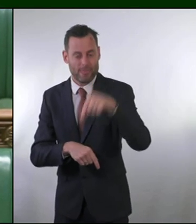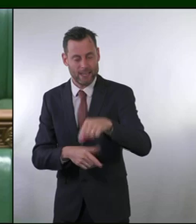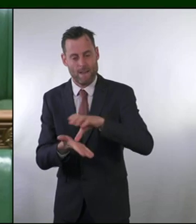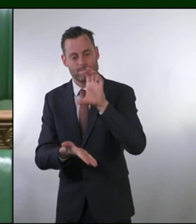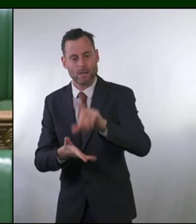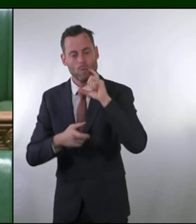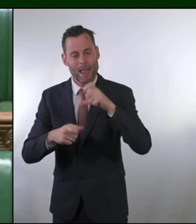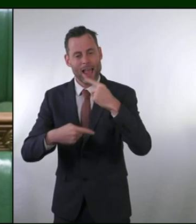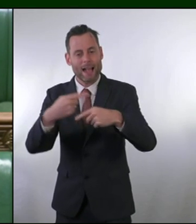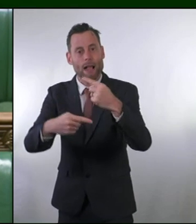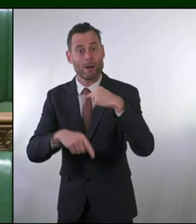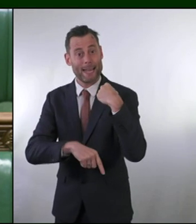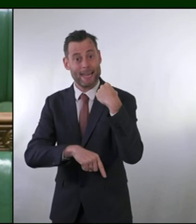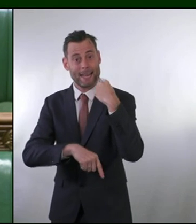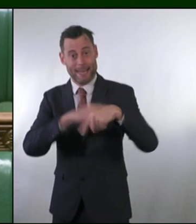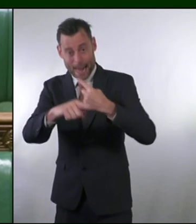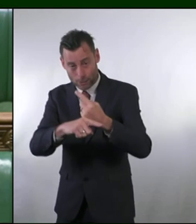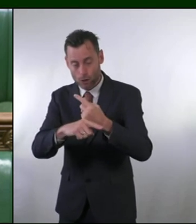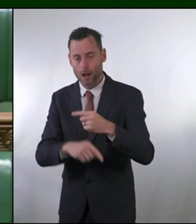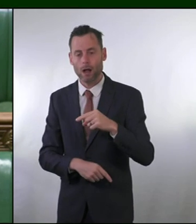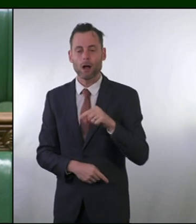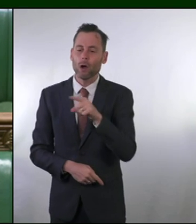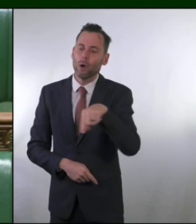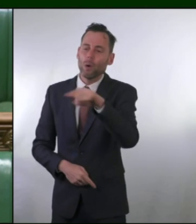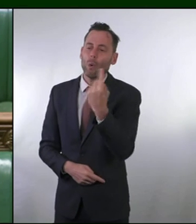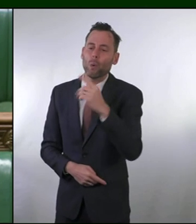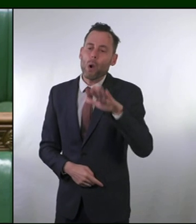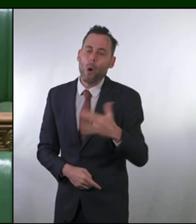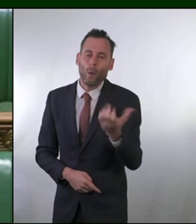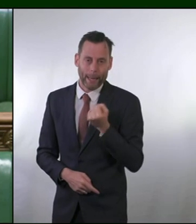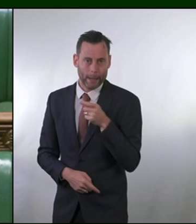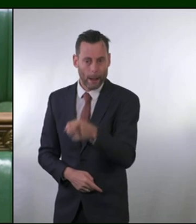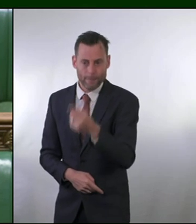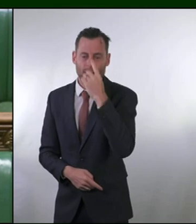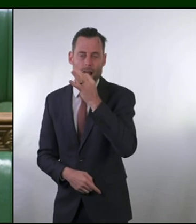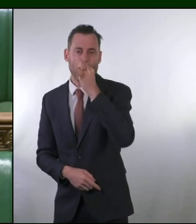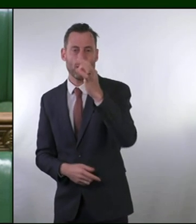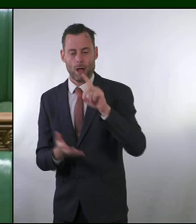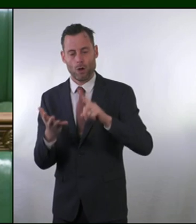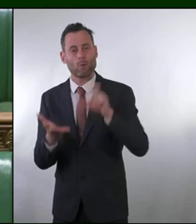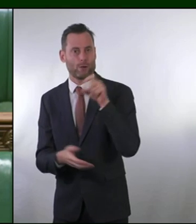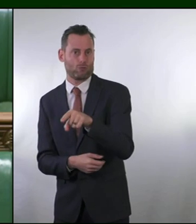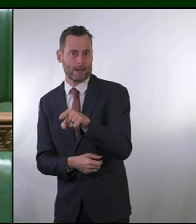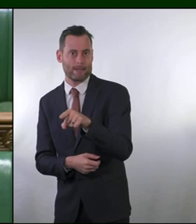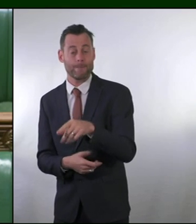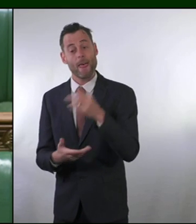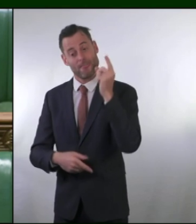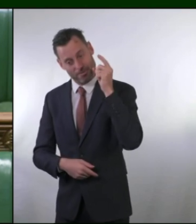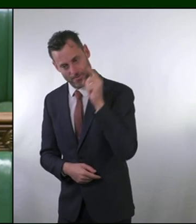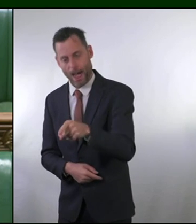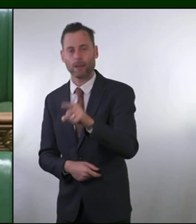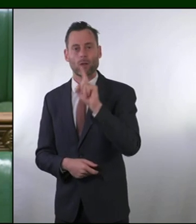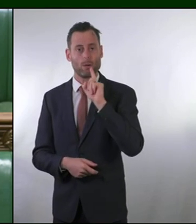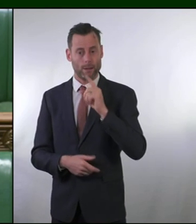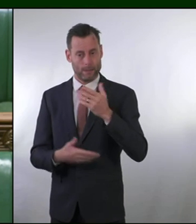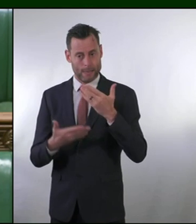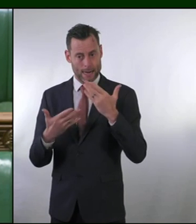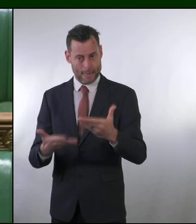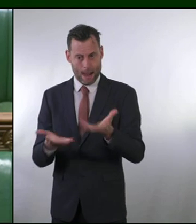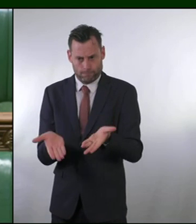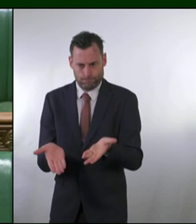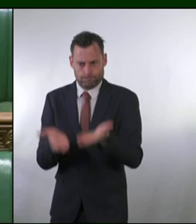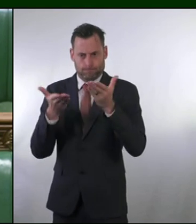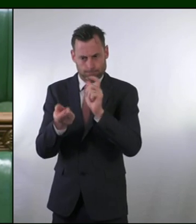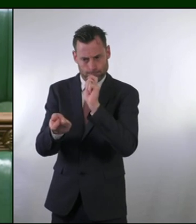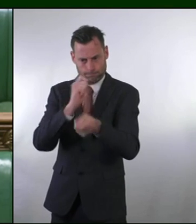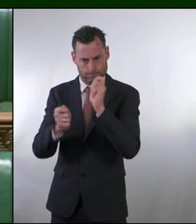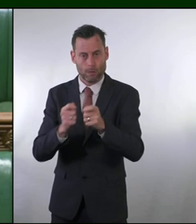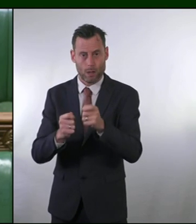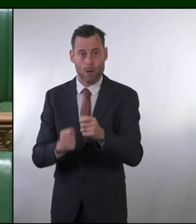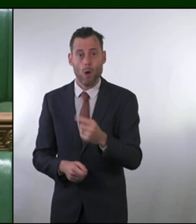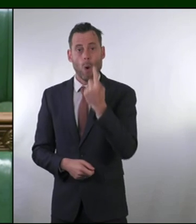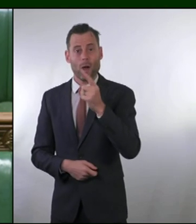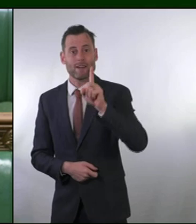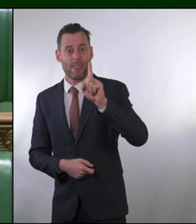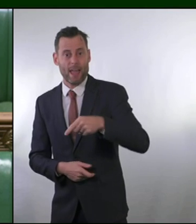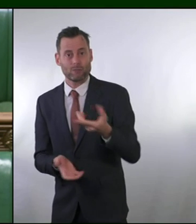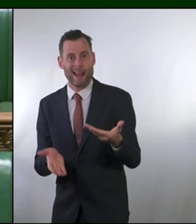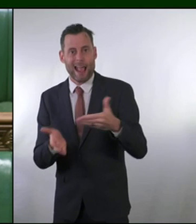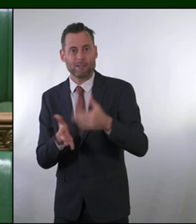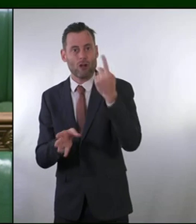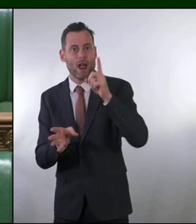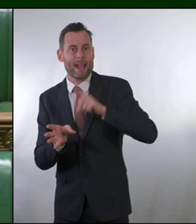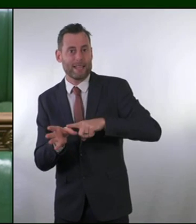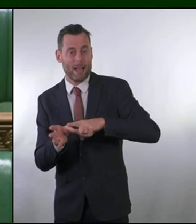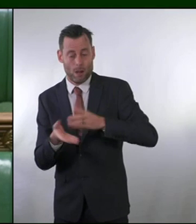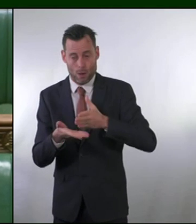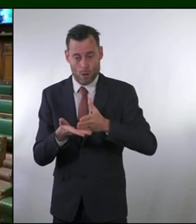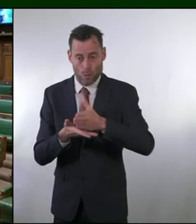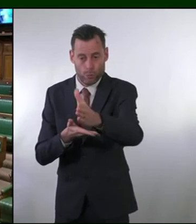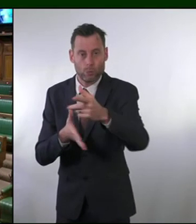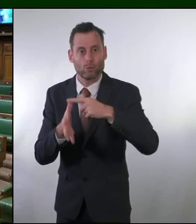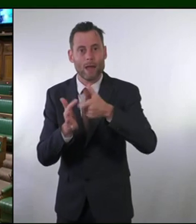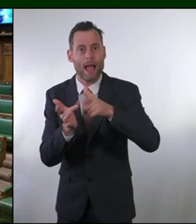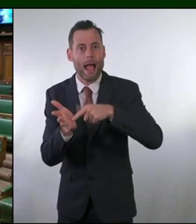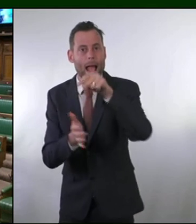Those on low incomes will also have the additional benefit of universal credit, which again is going through, in its uplifted form—£1,000 extra per year—to next April at least.